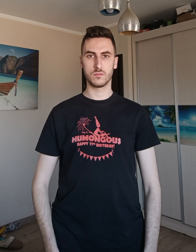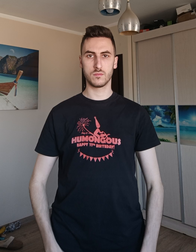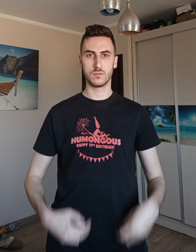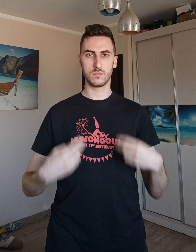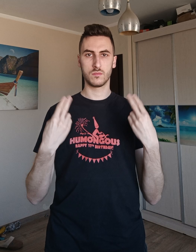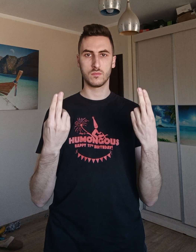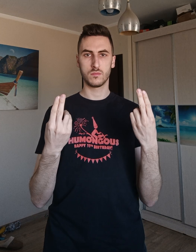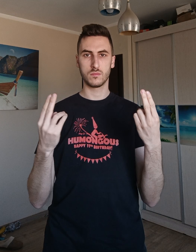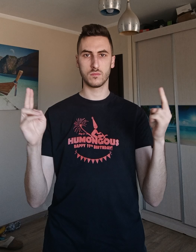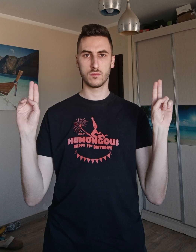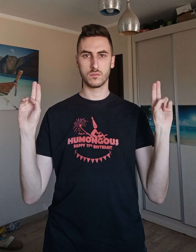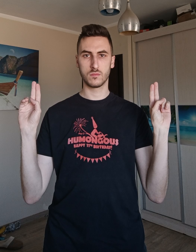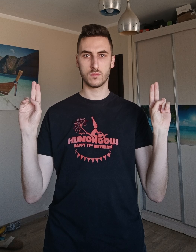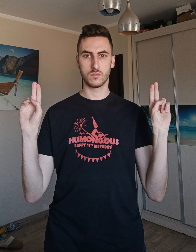לא חשוב